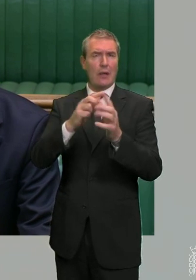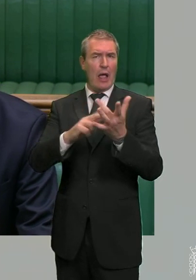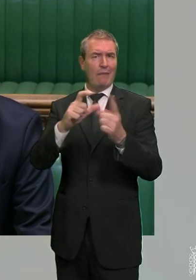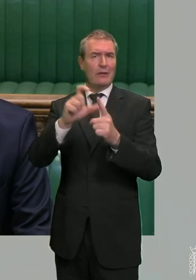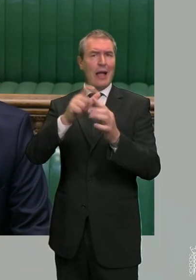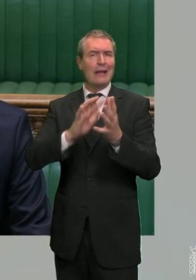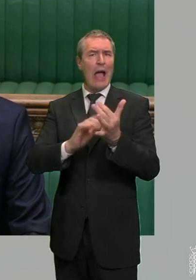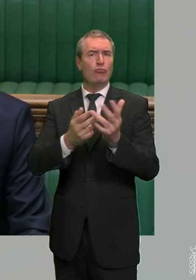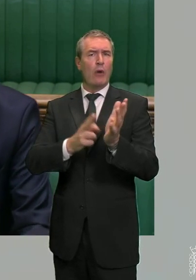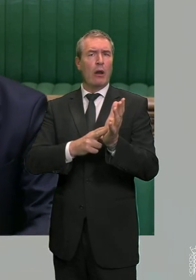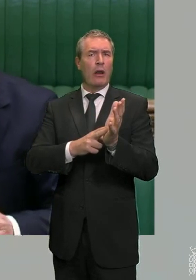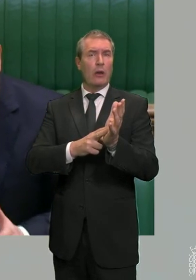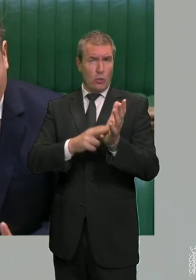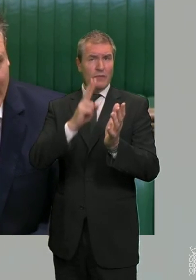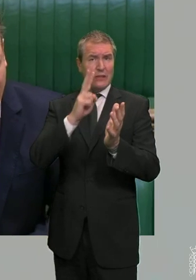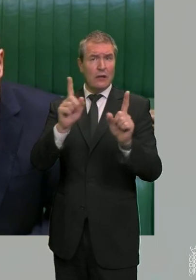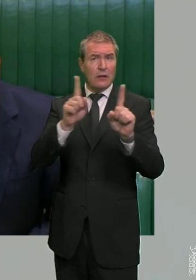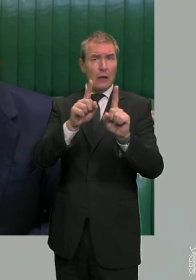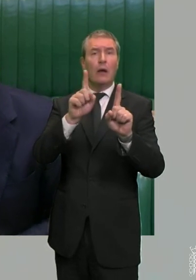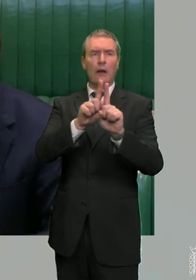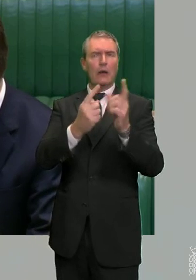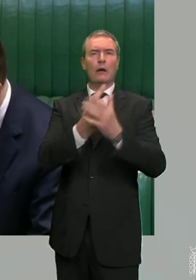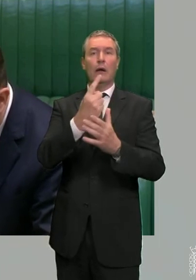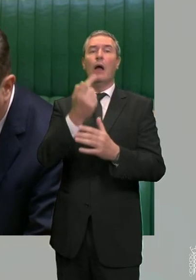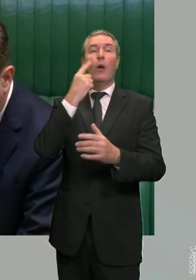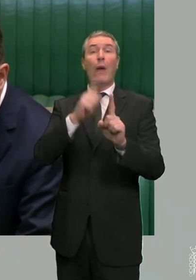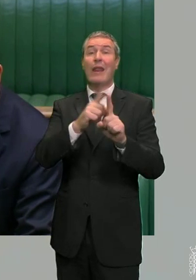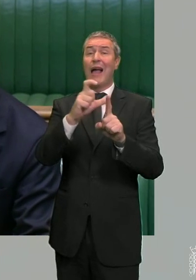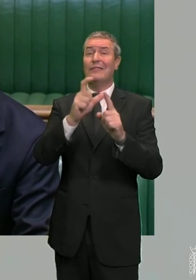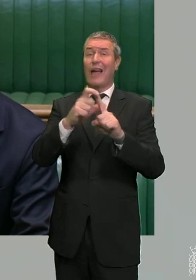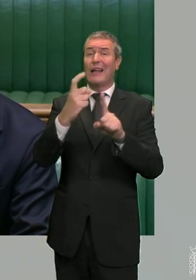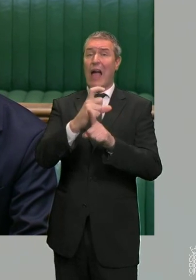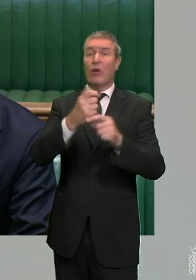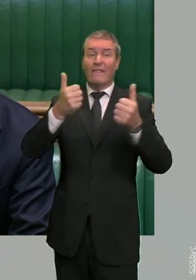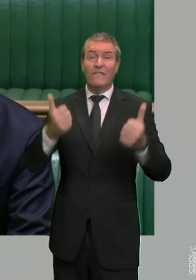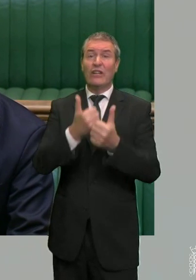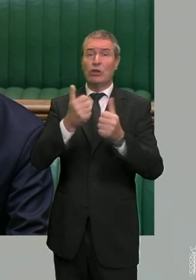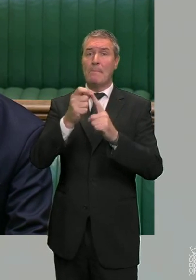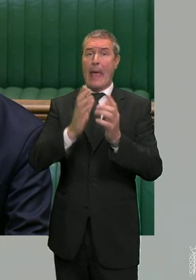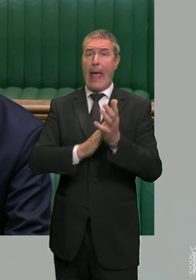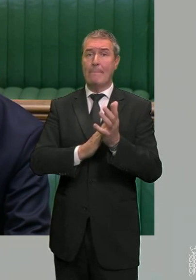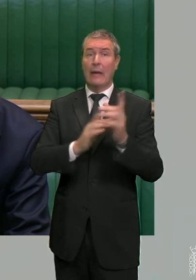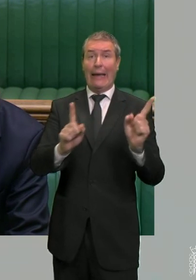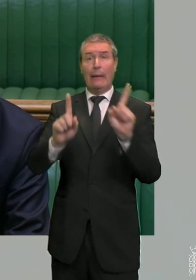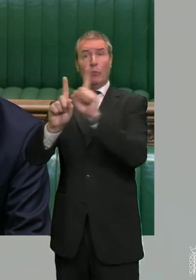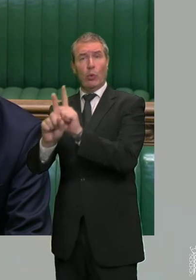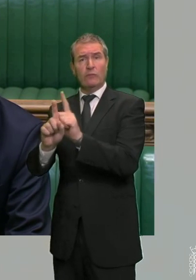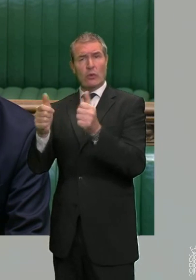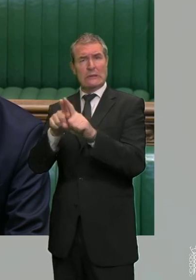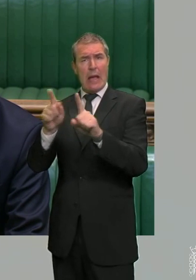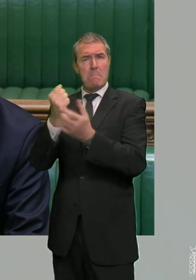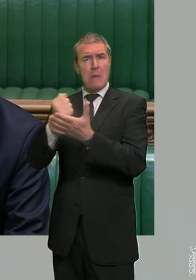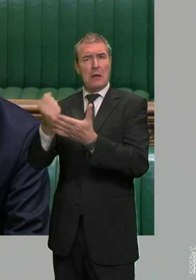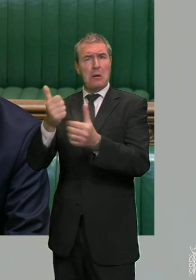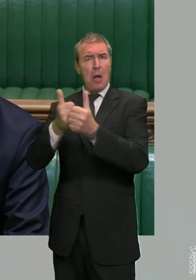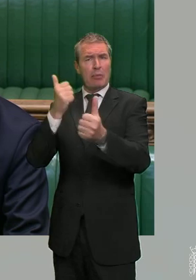We have all seen the business card. After he left office, Cameron became a paid lobbyist for Lex Greensill.